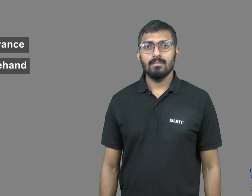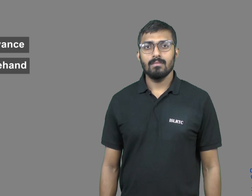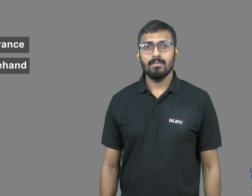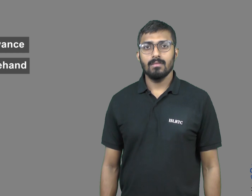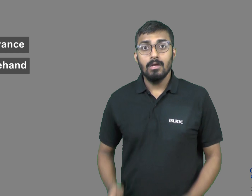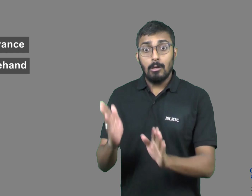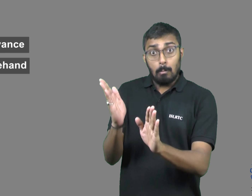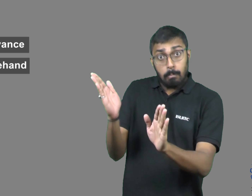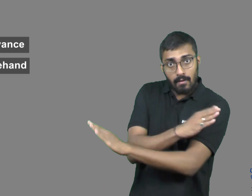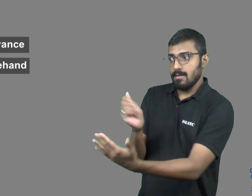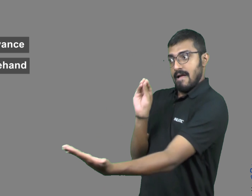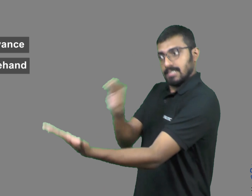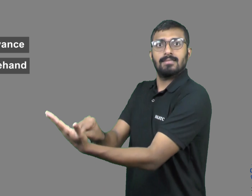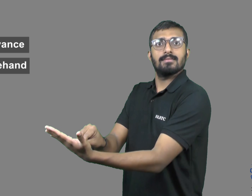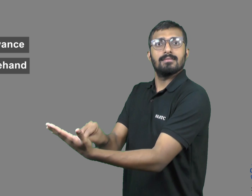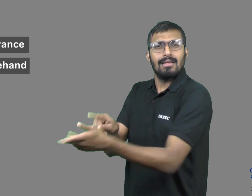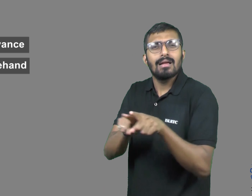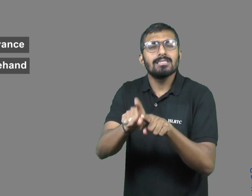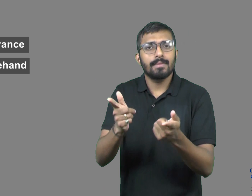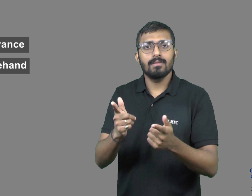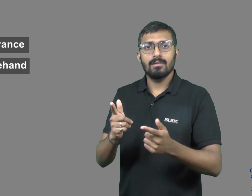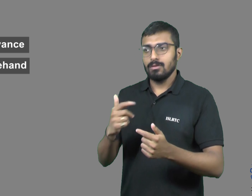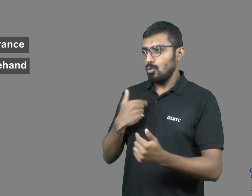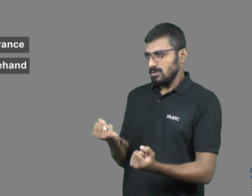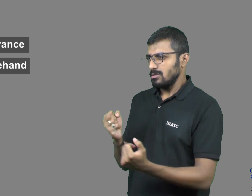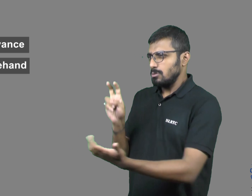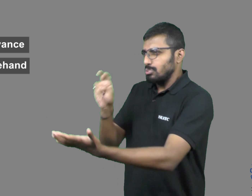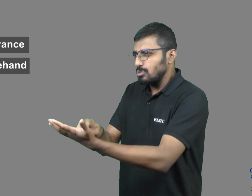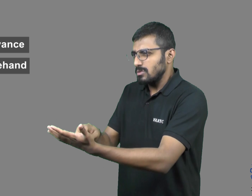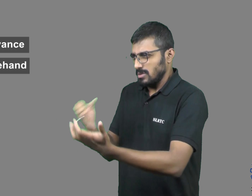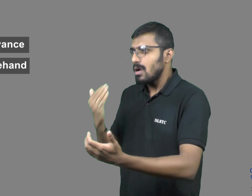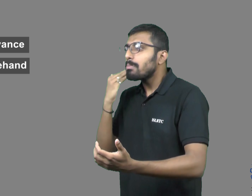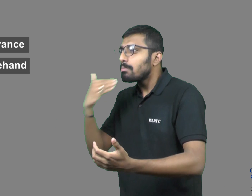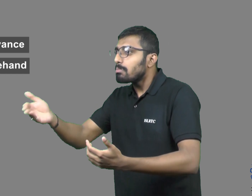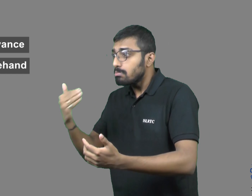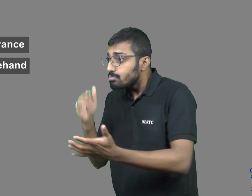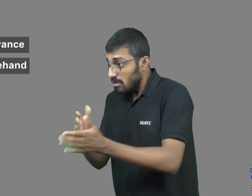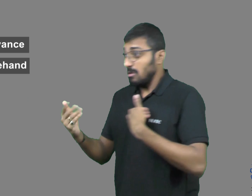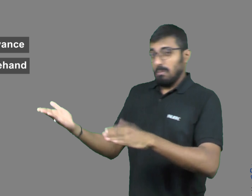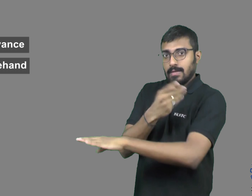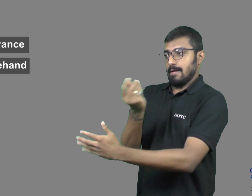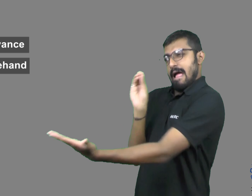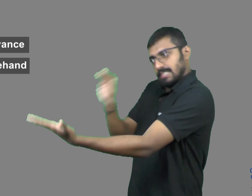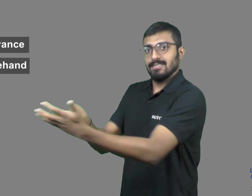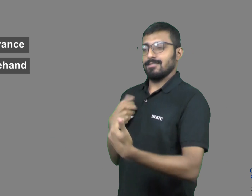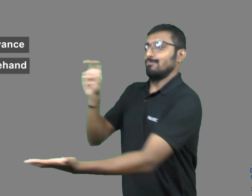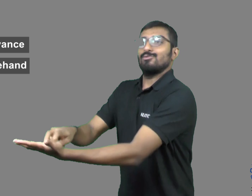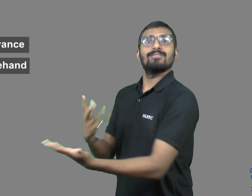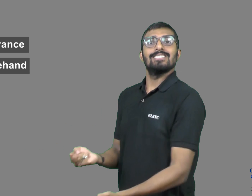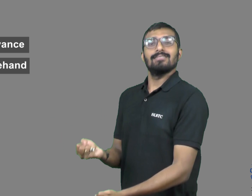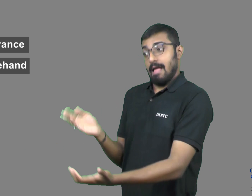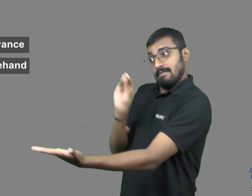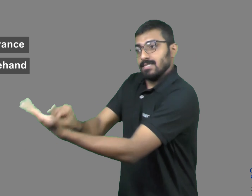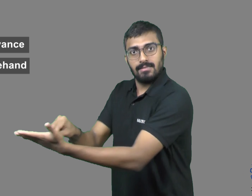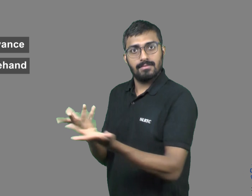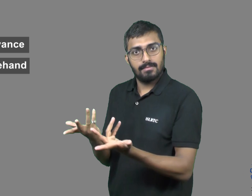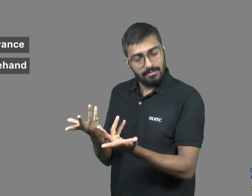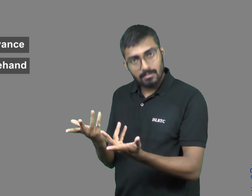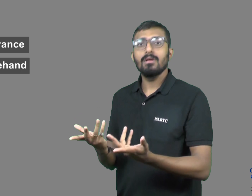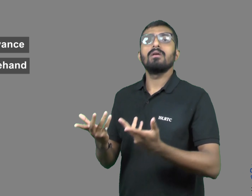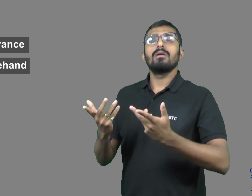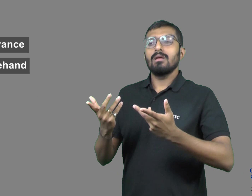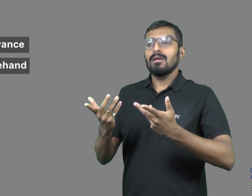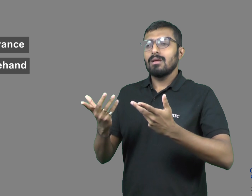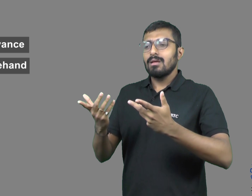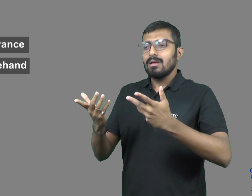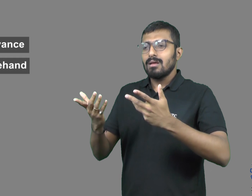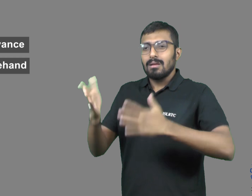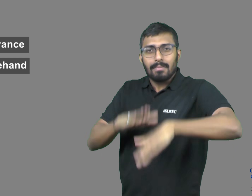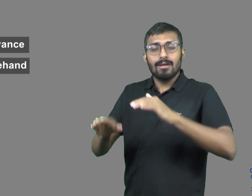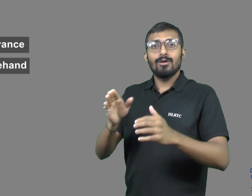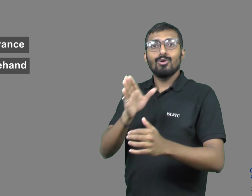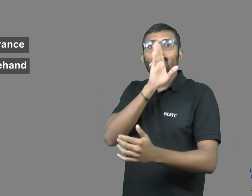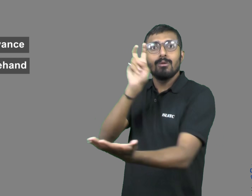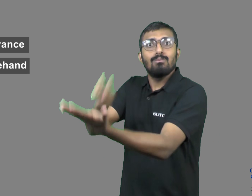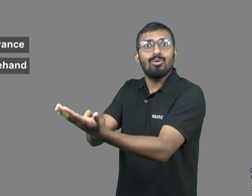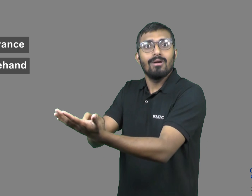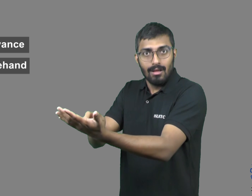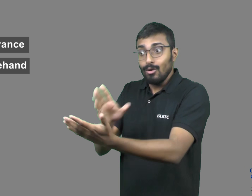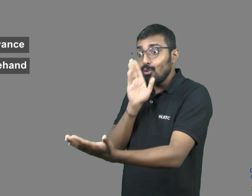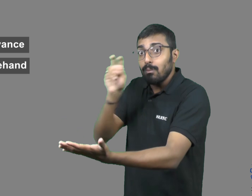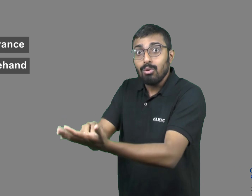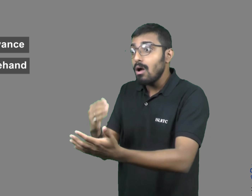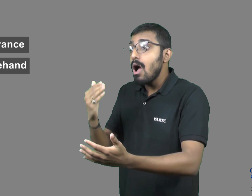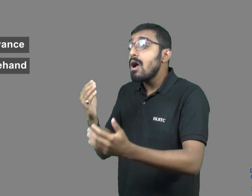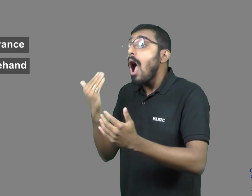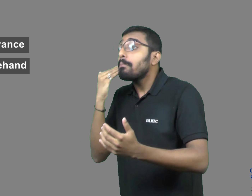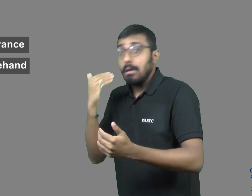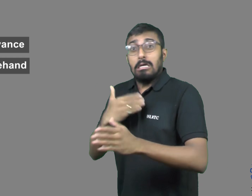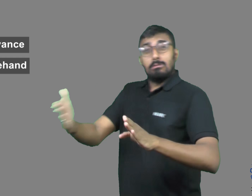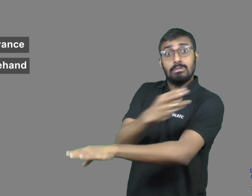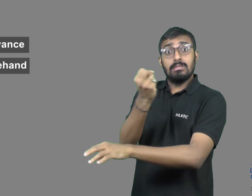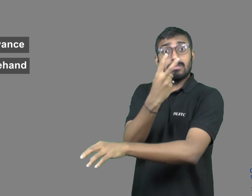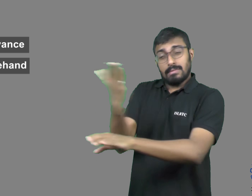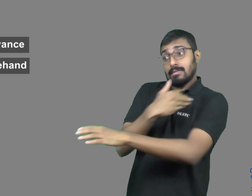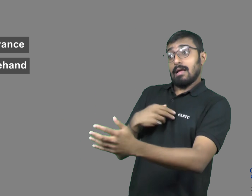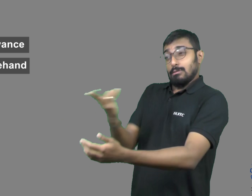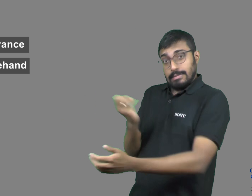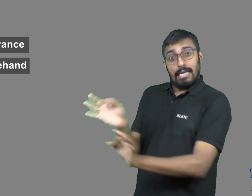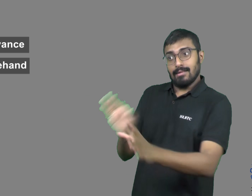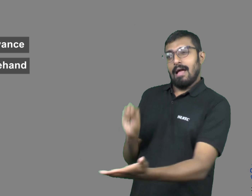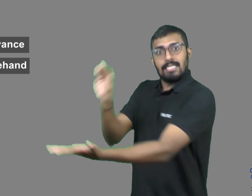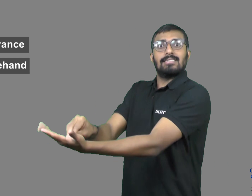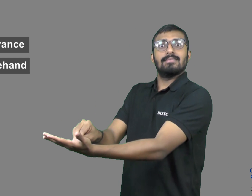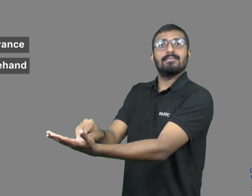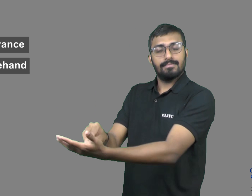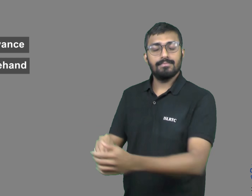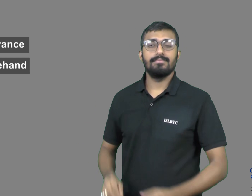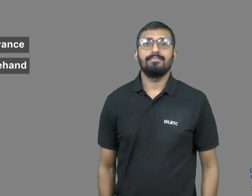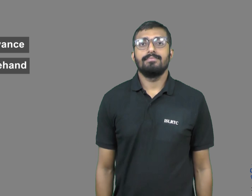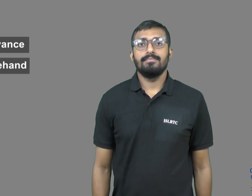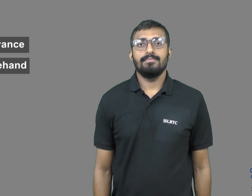In Advance Beforehand